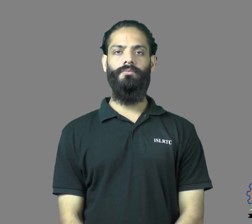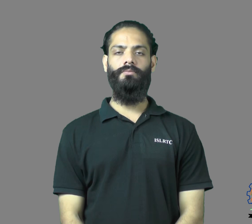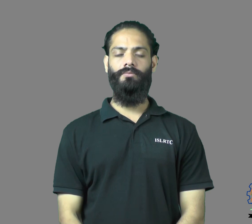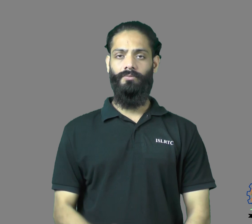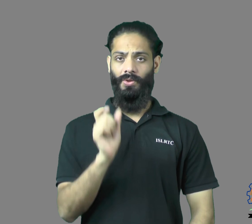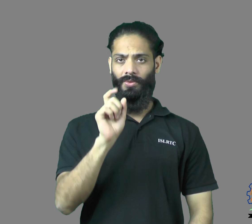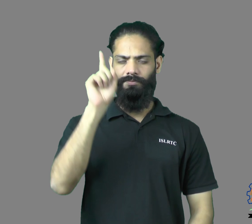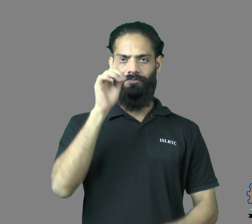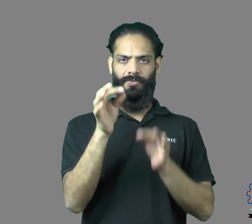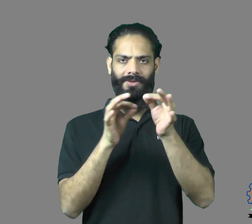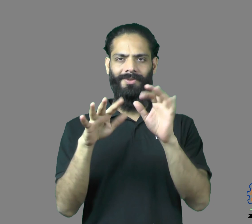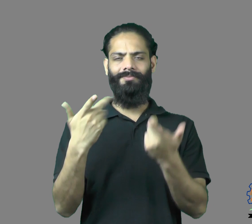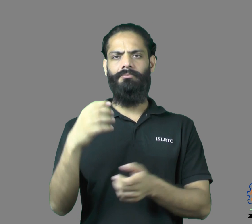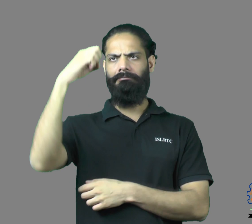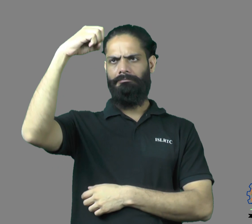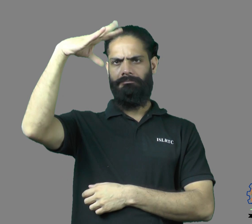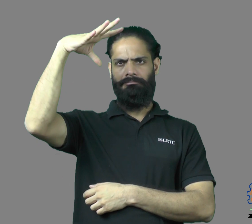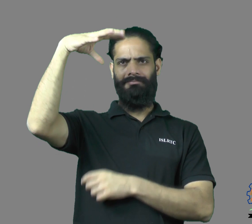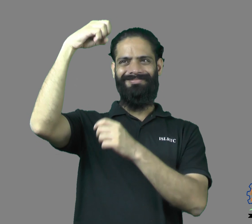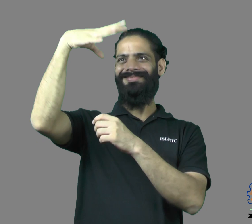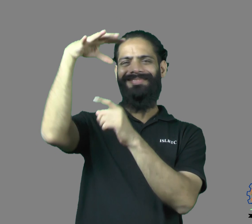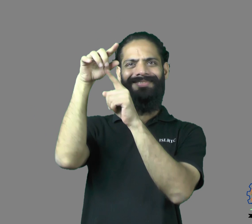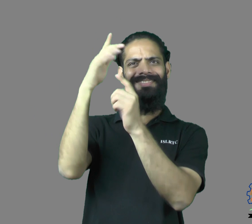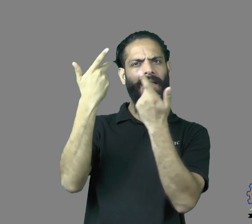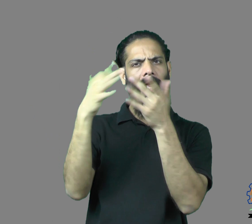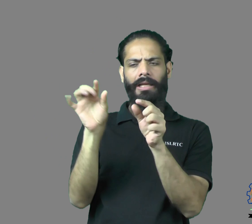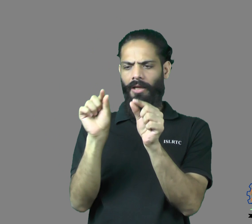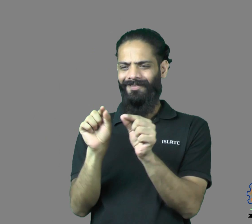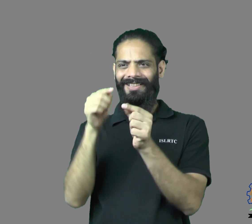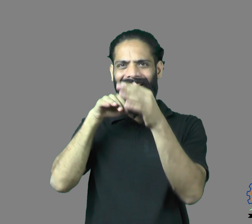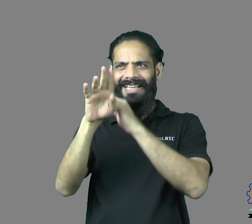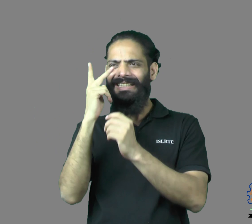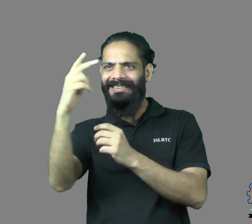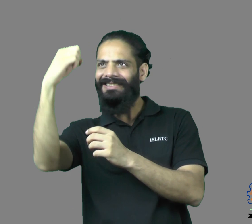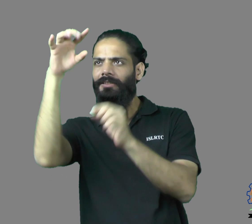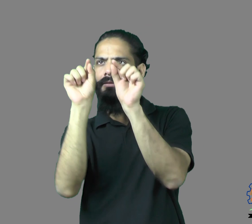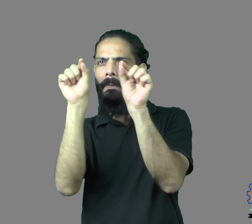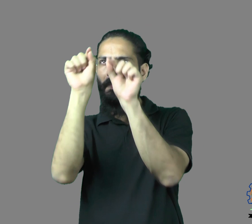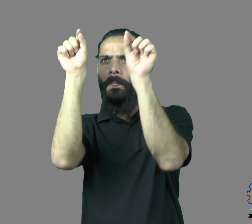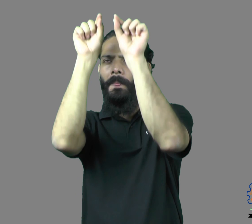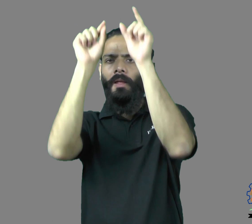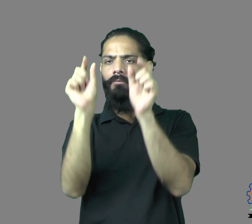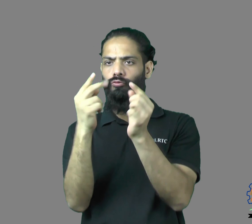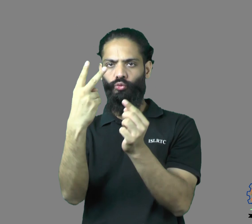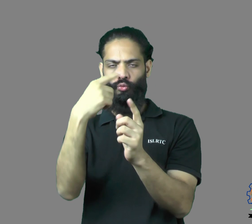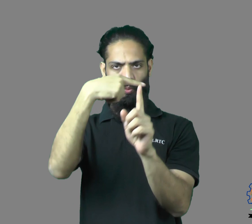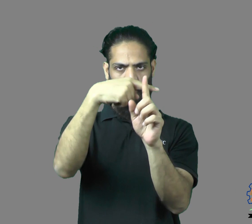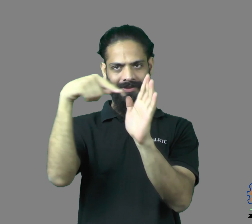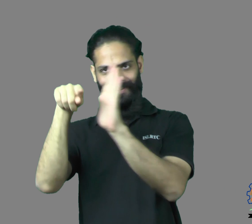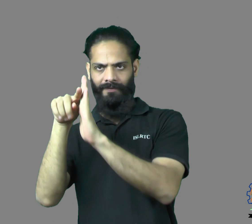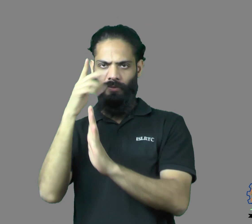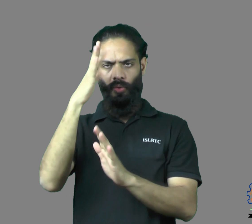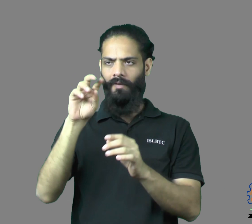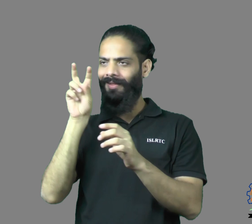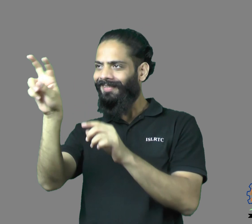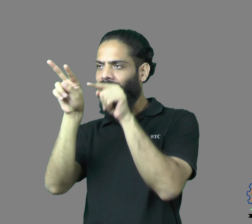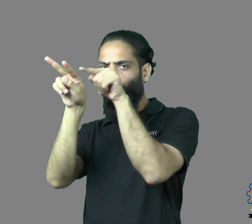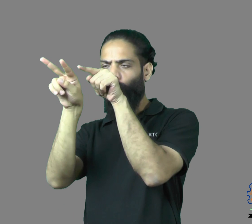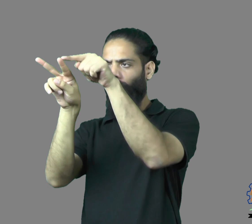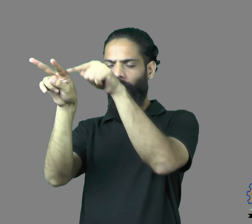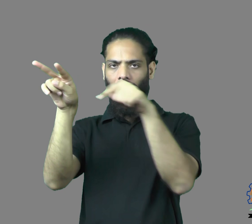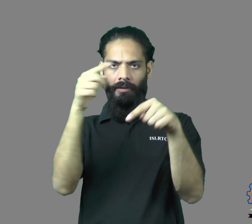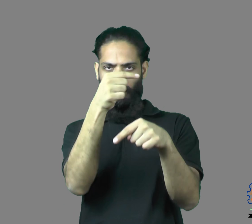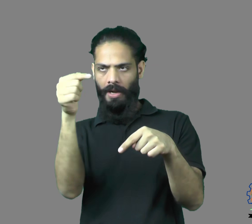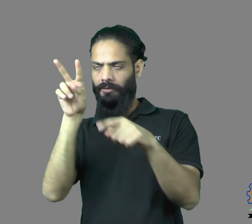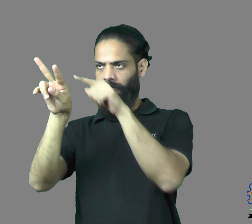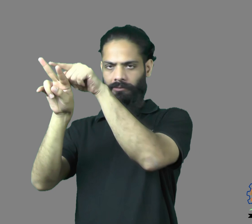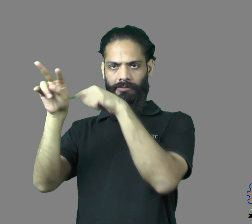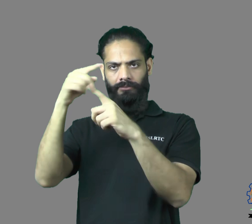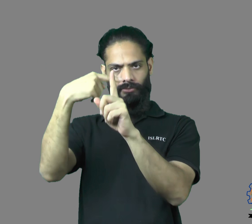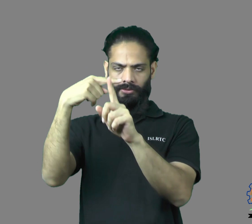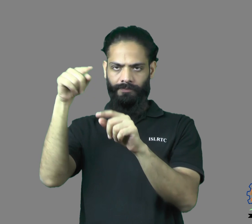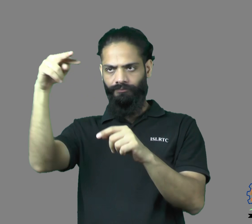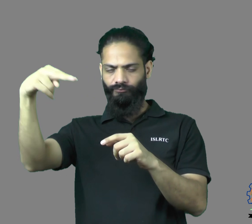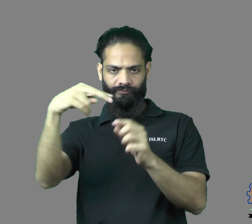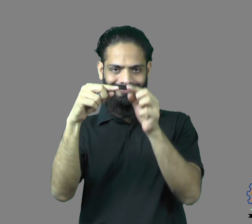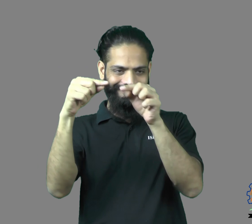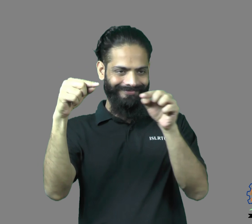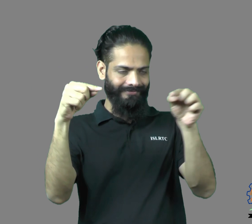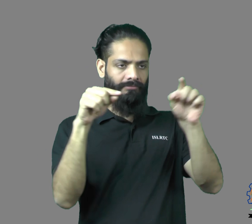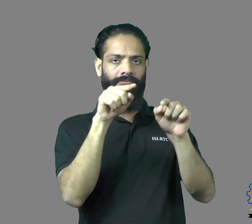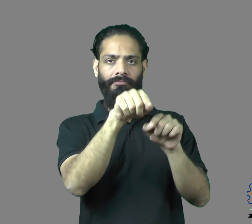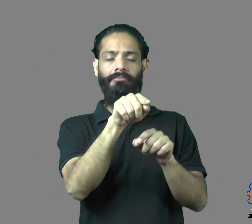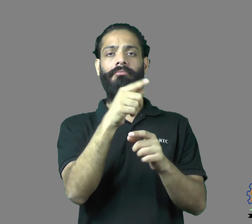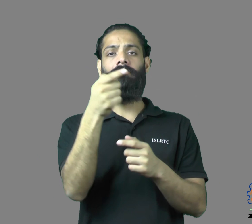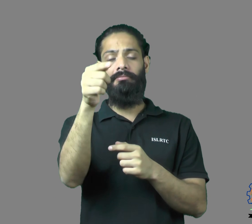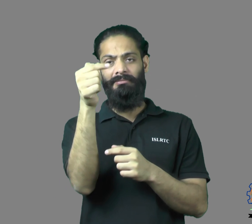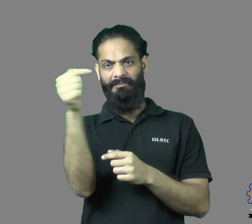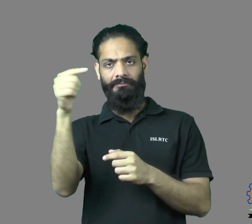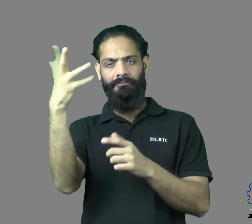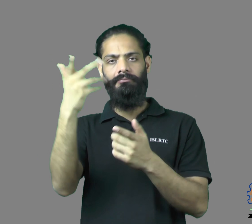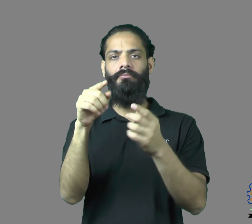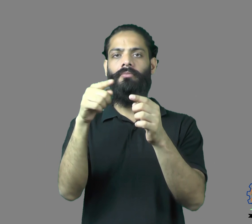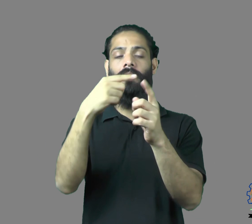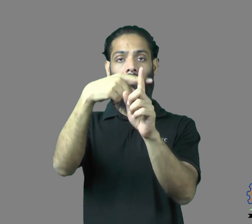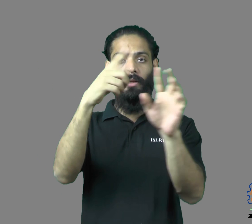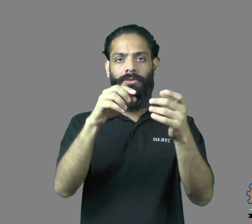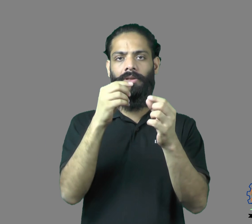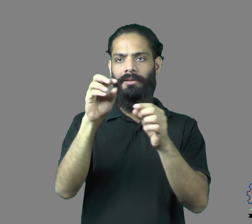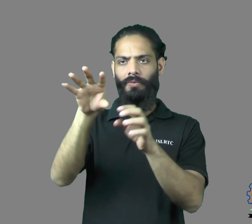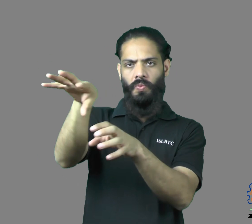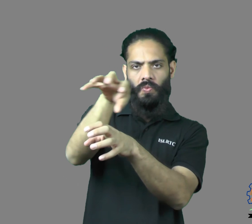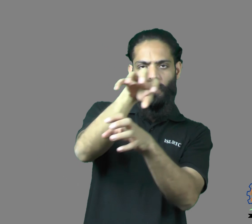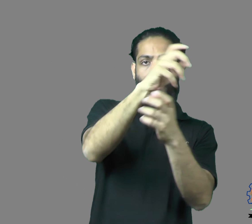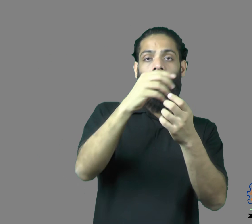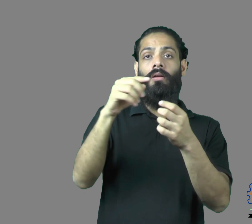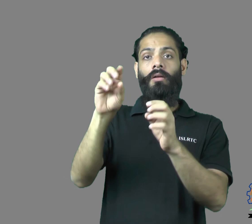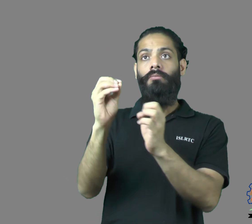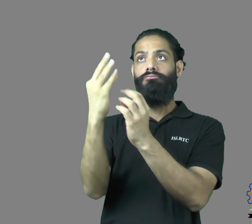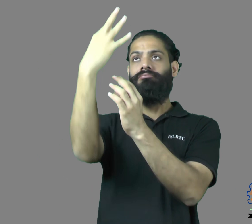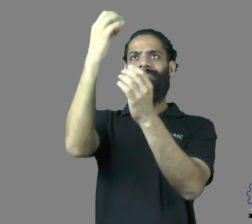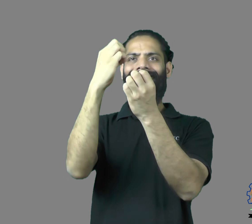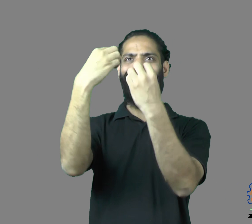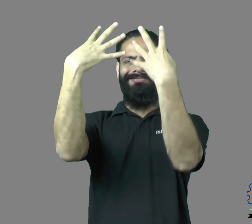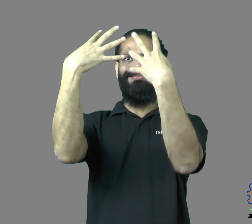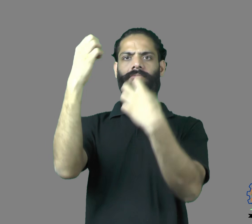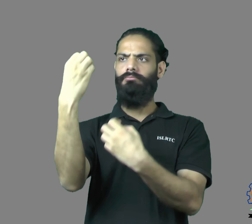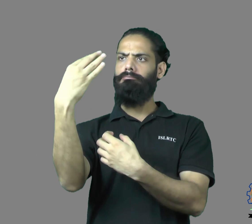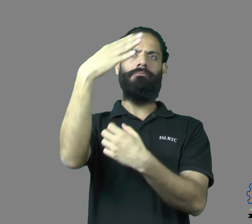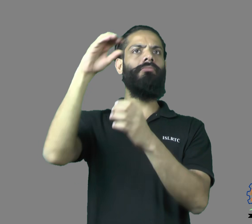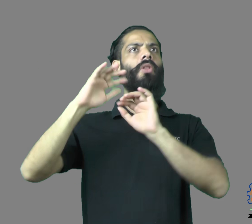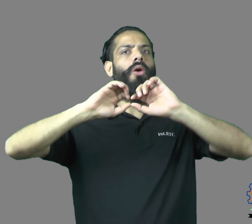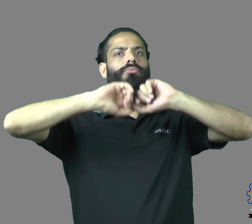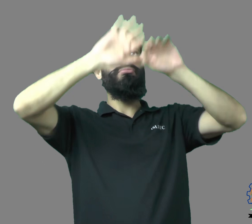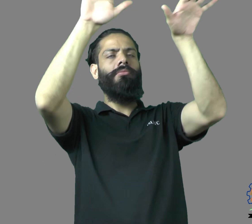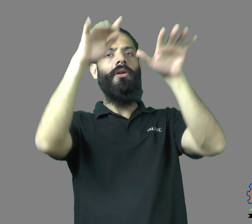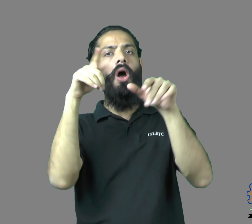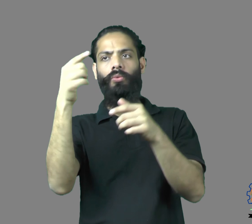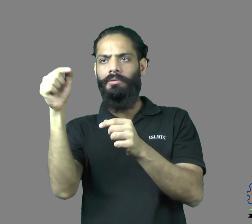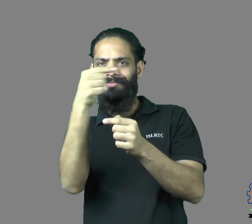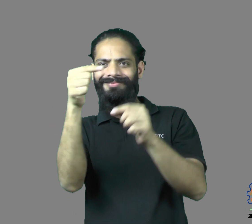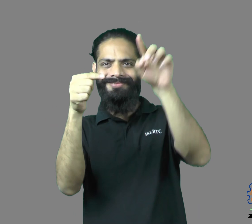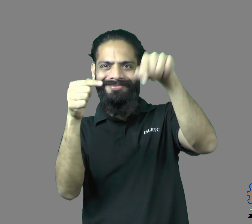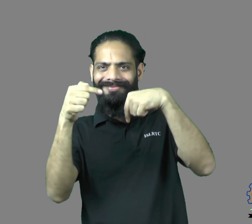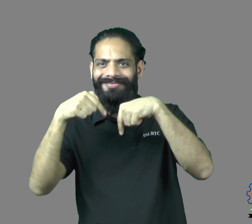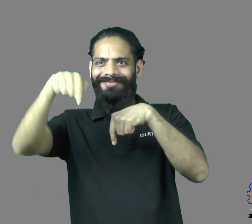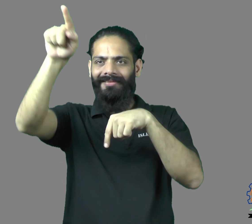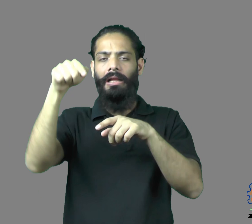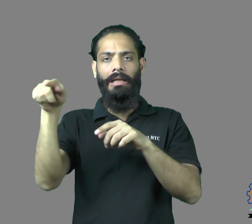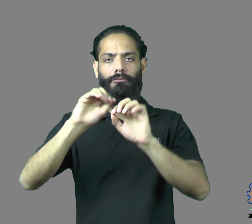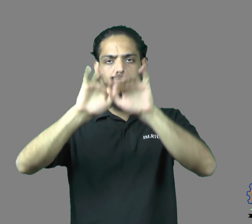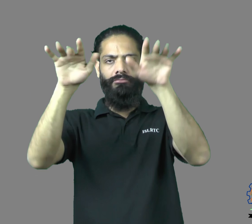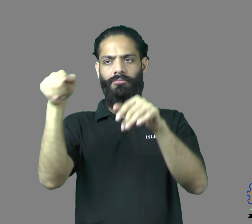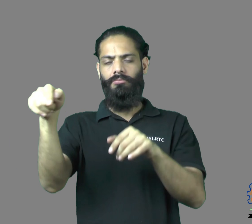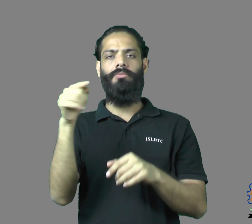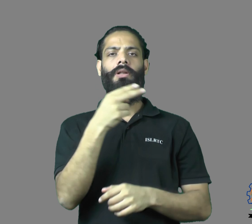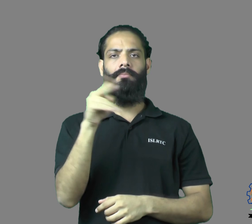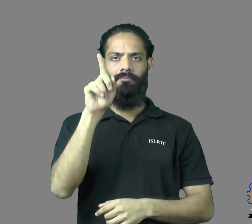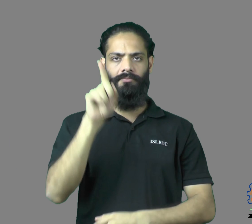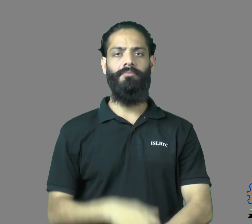Cathode (-)